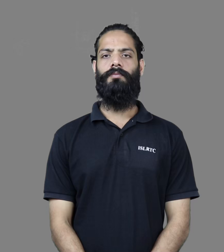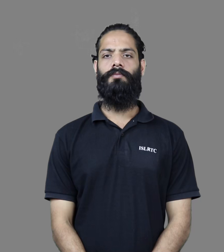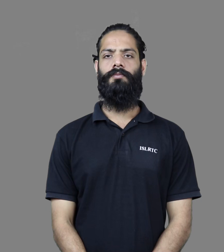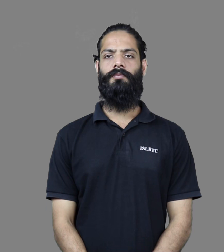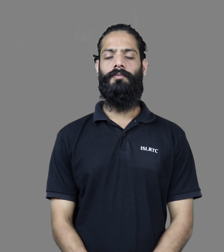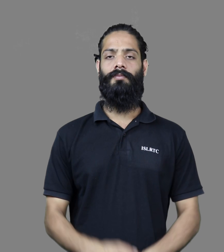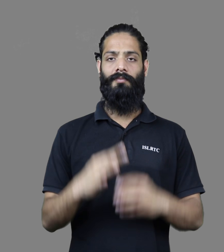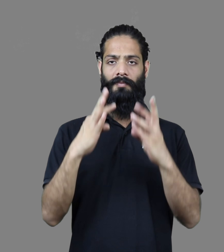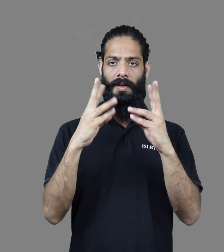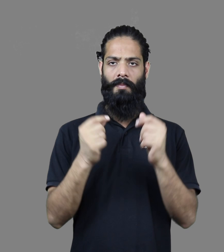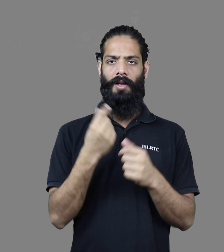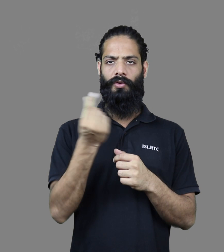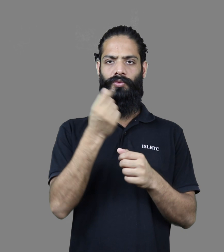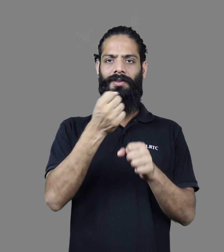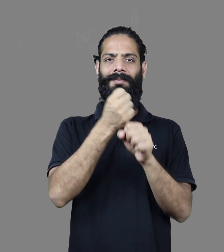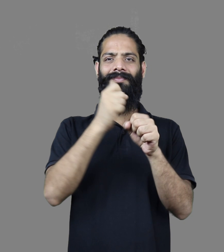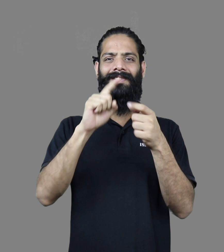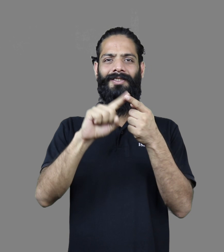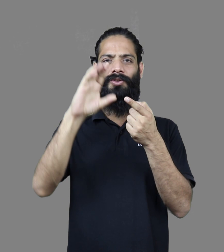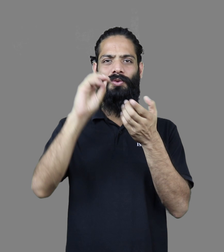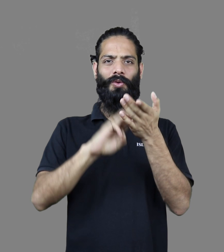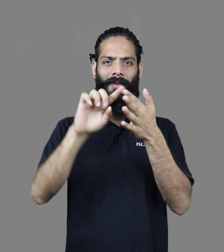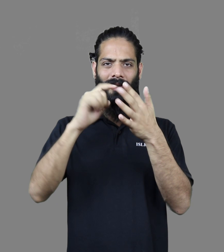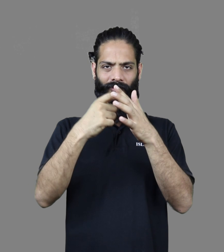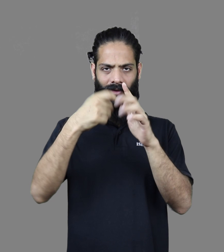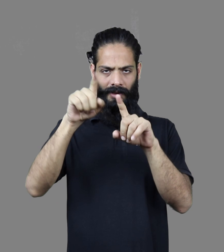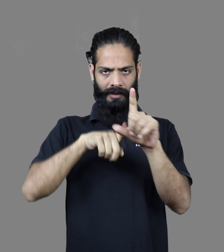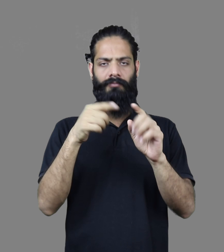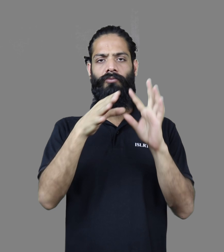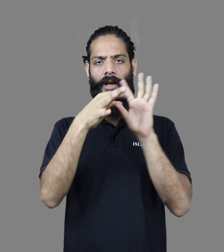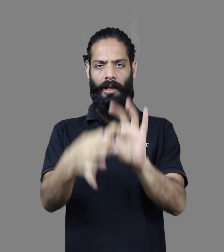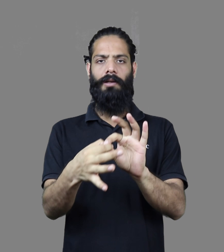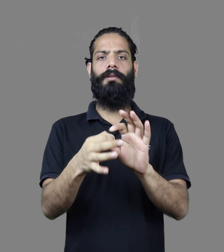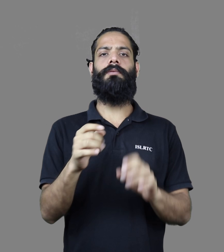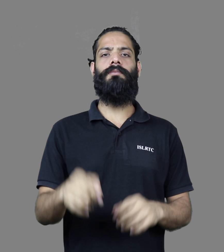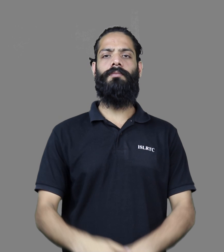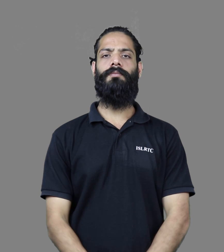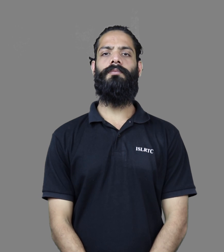Geometreical